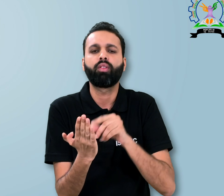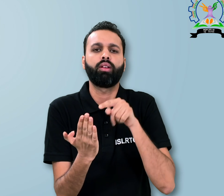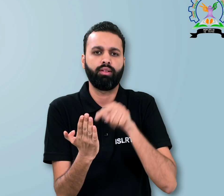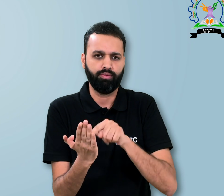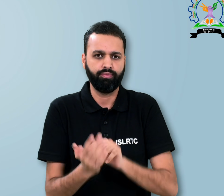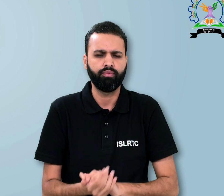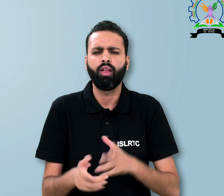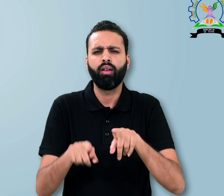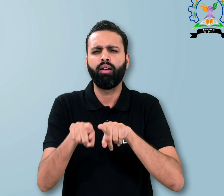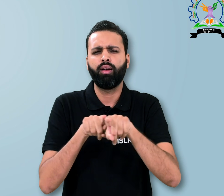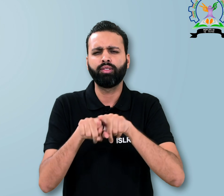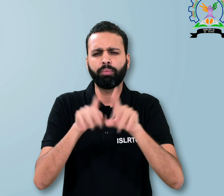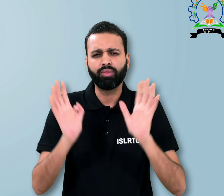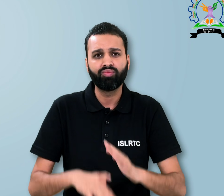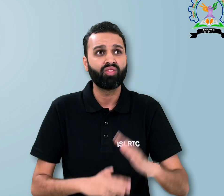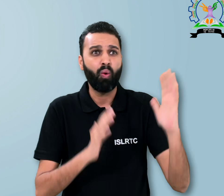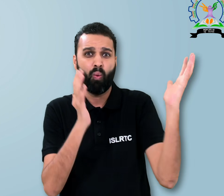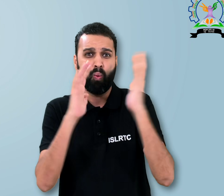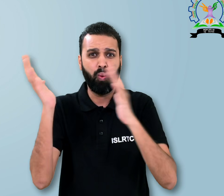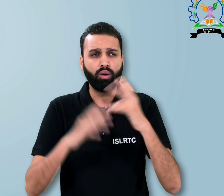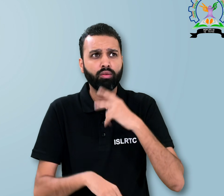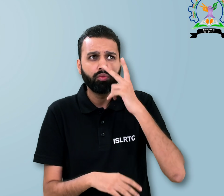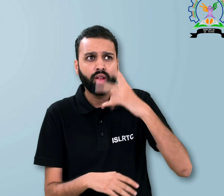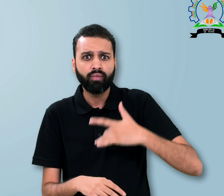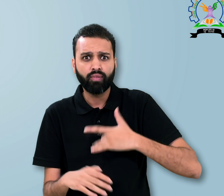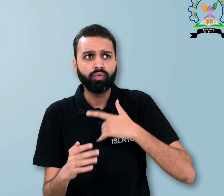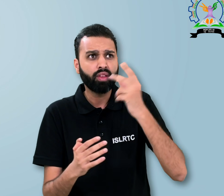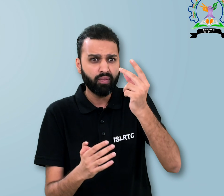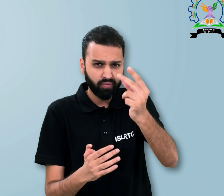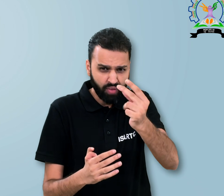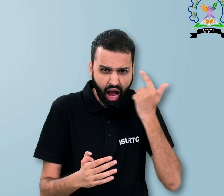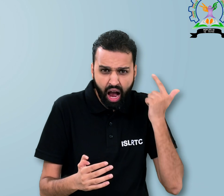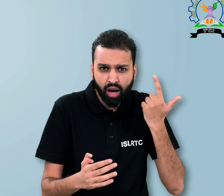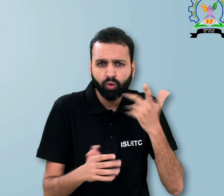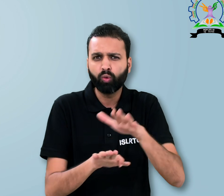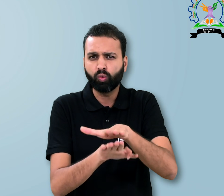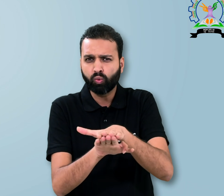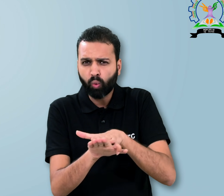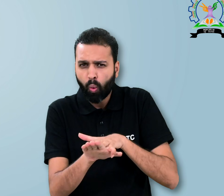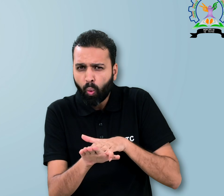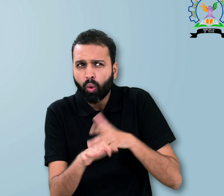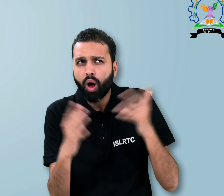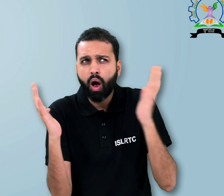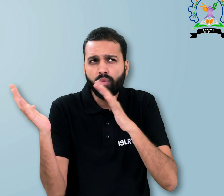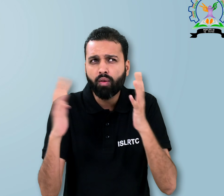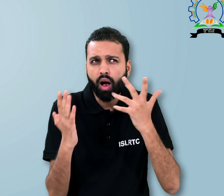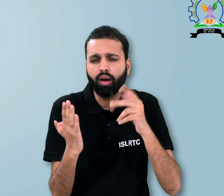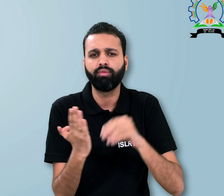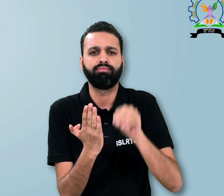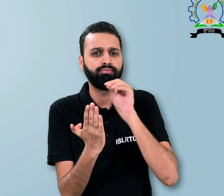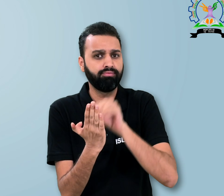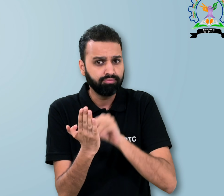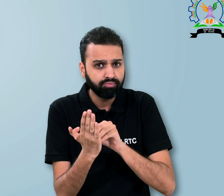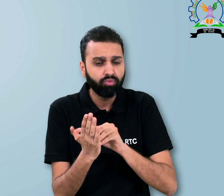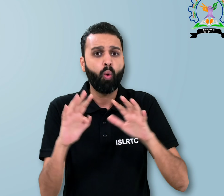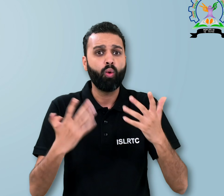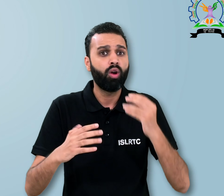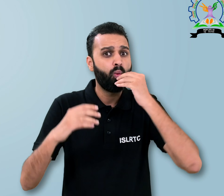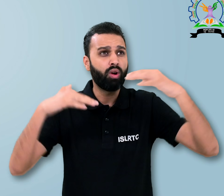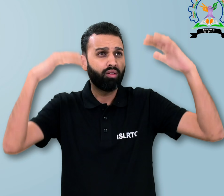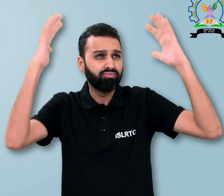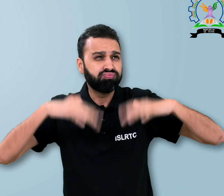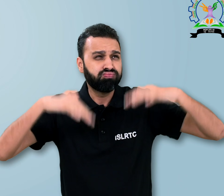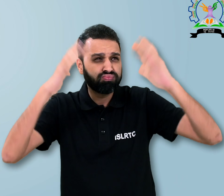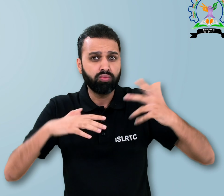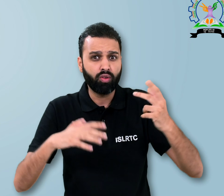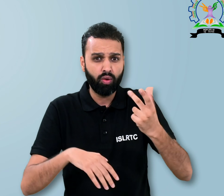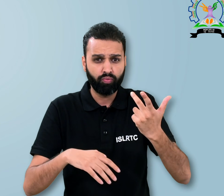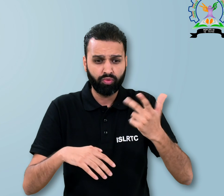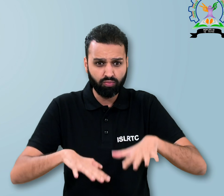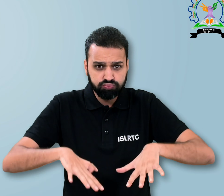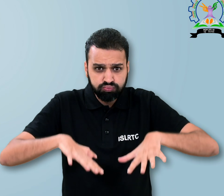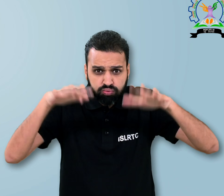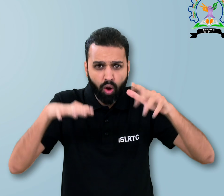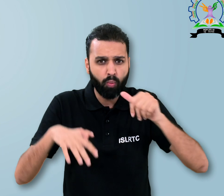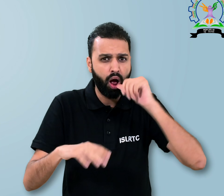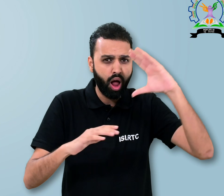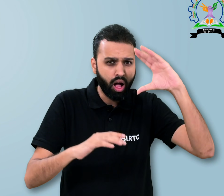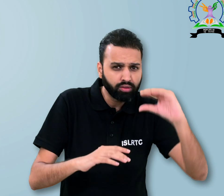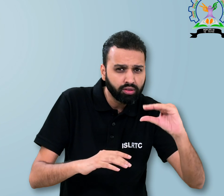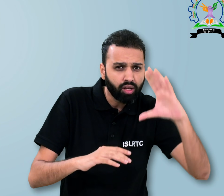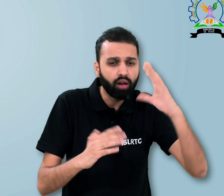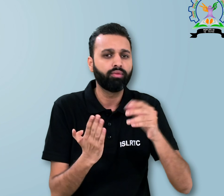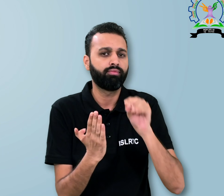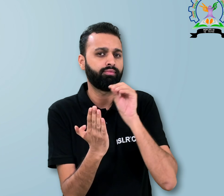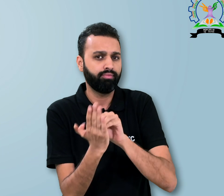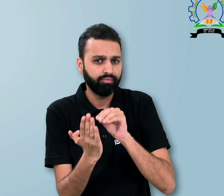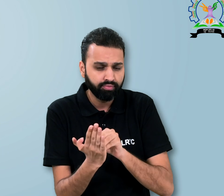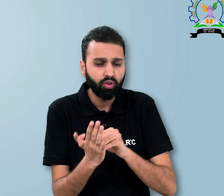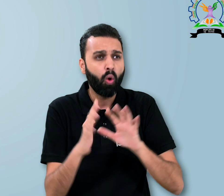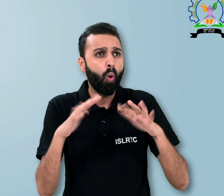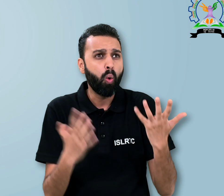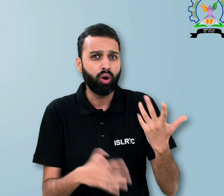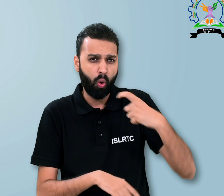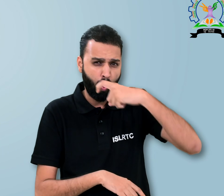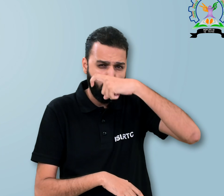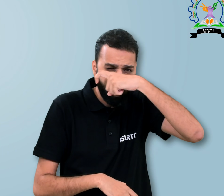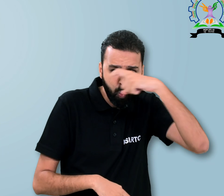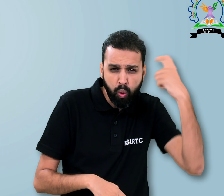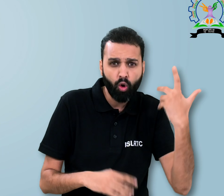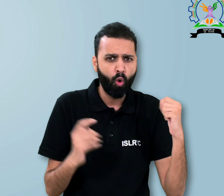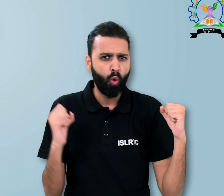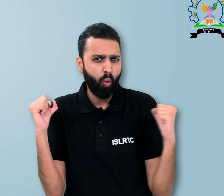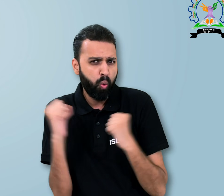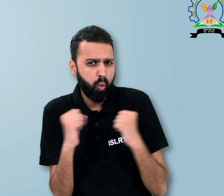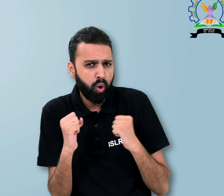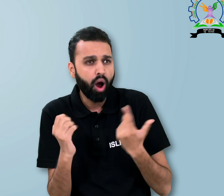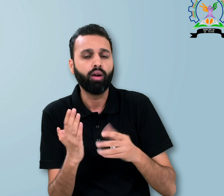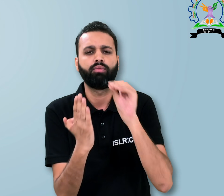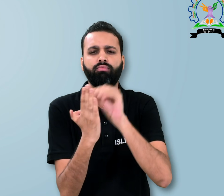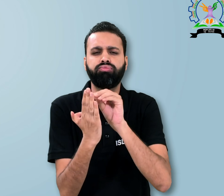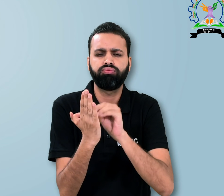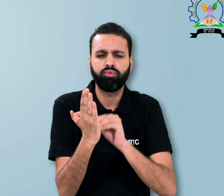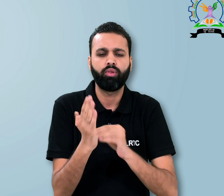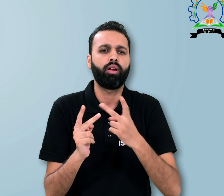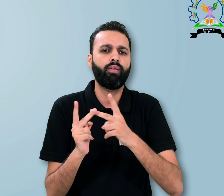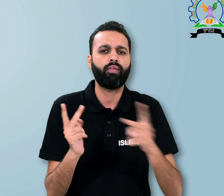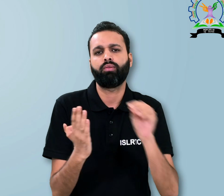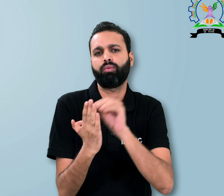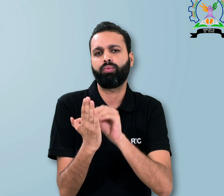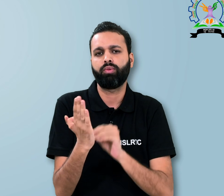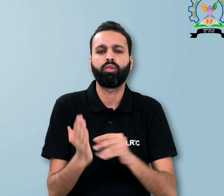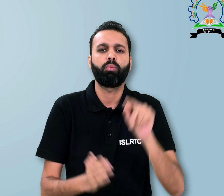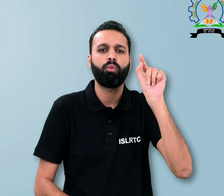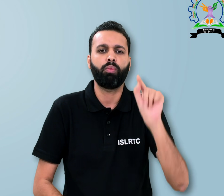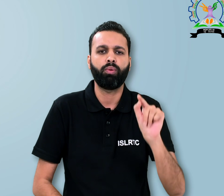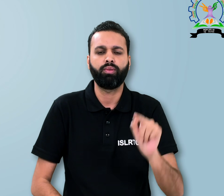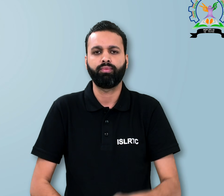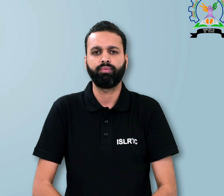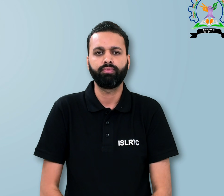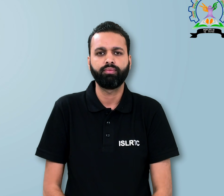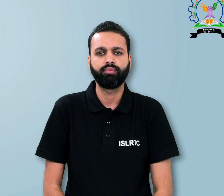For example, wind, temperature, precipitation, etc.